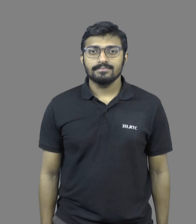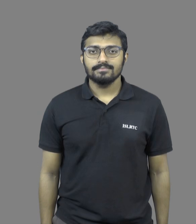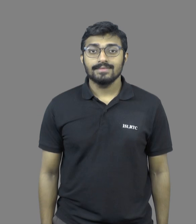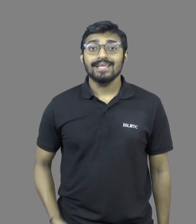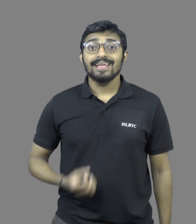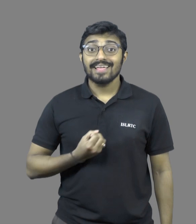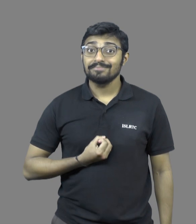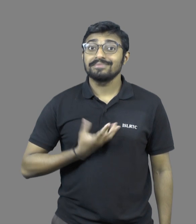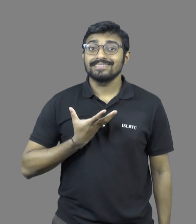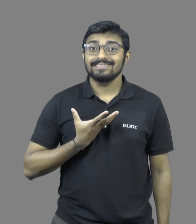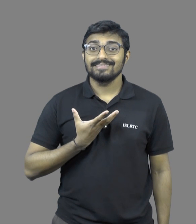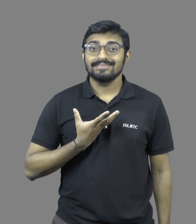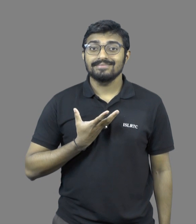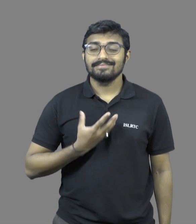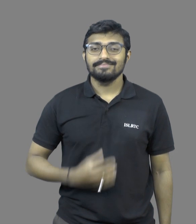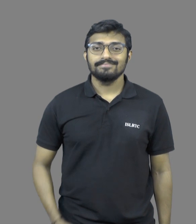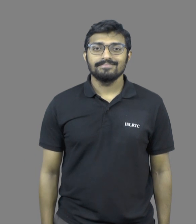Glad